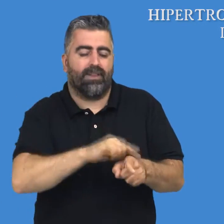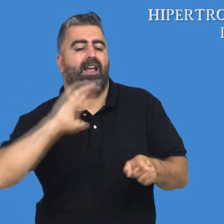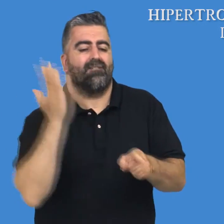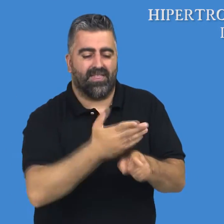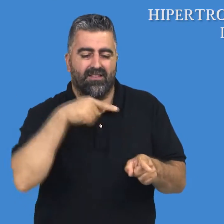afectar